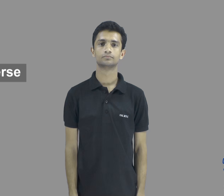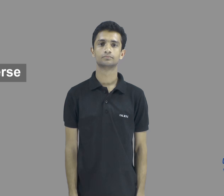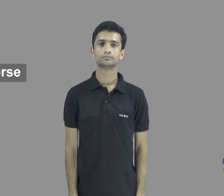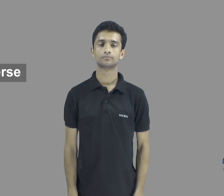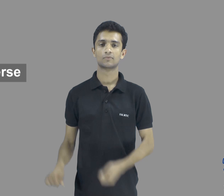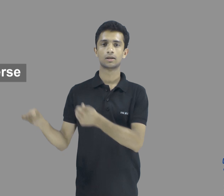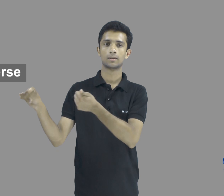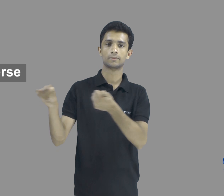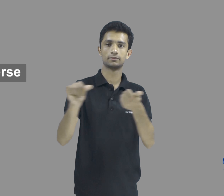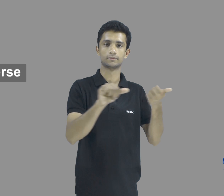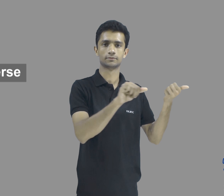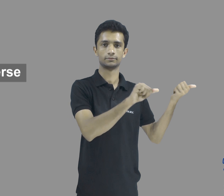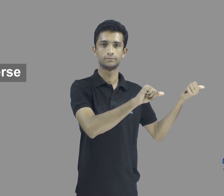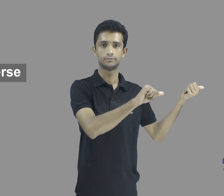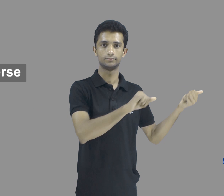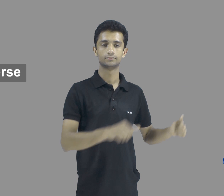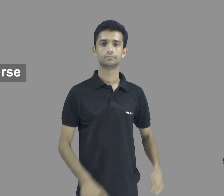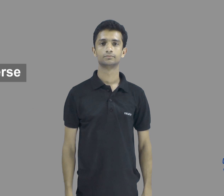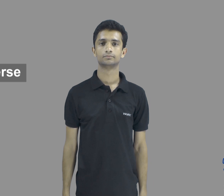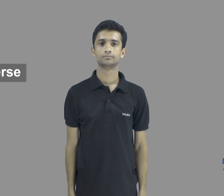Reverse